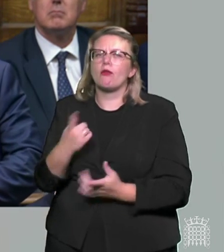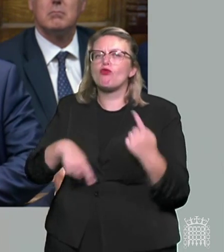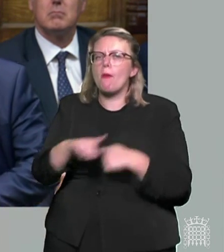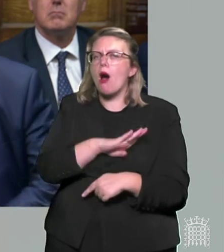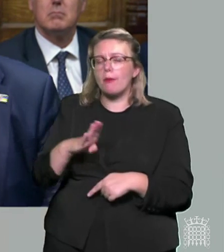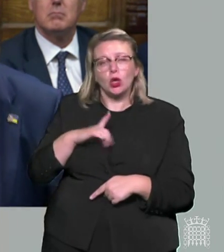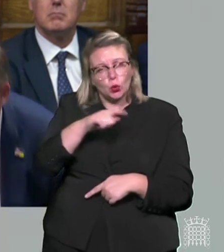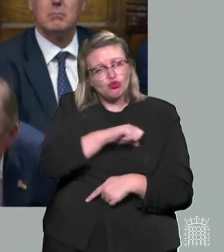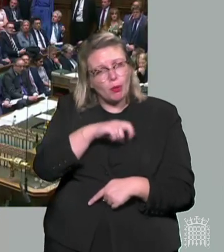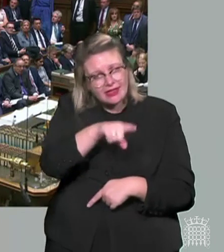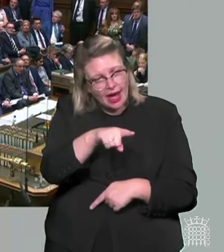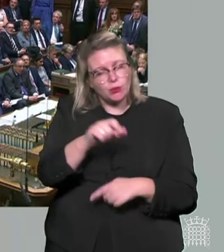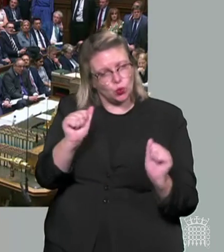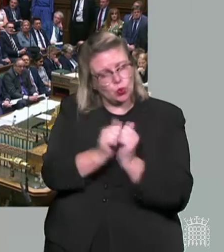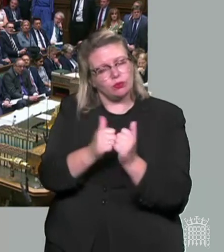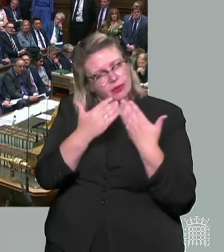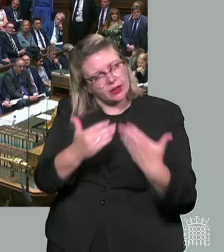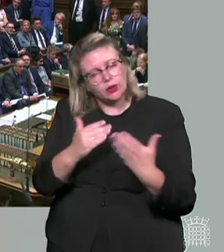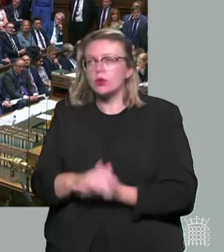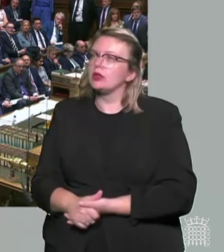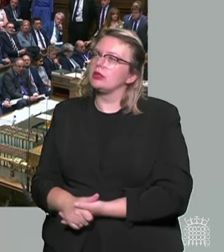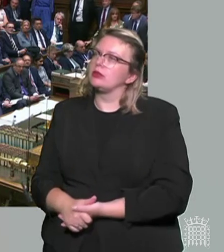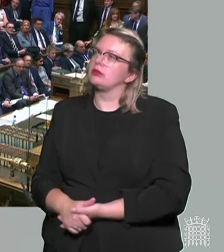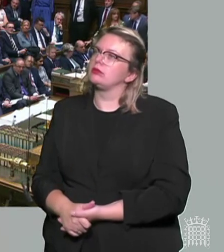You kept your word to them.